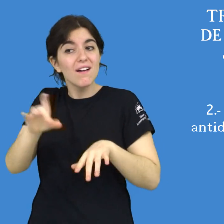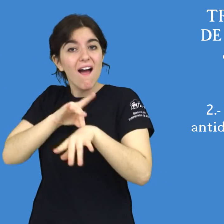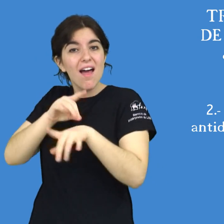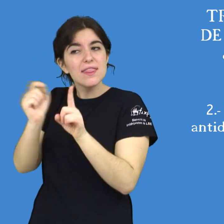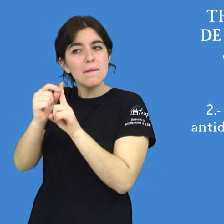enfermo